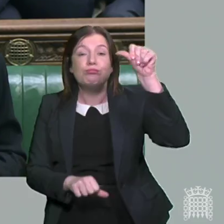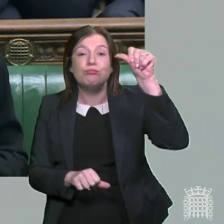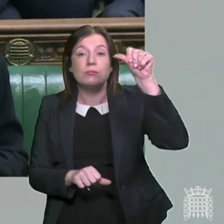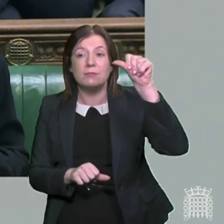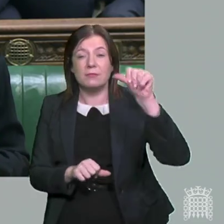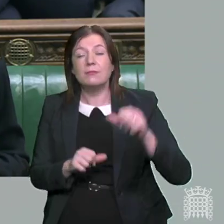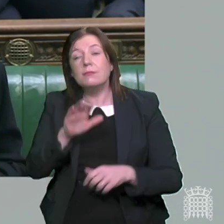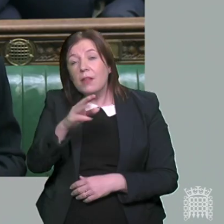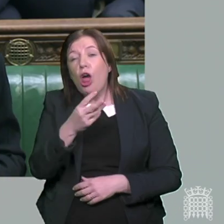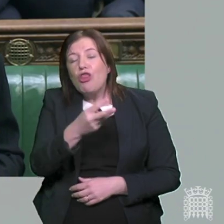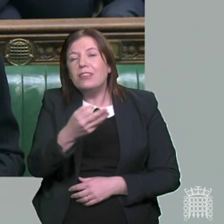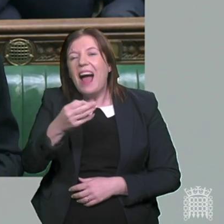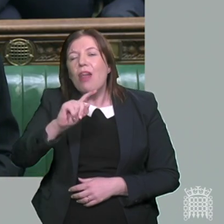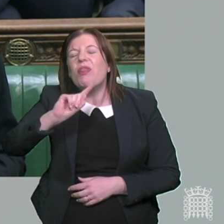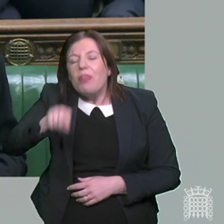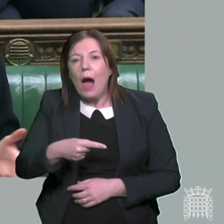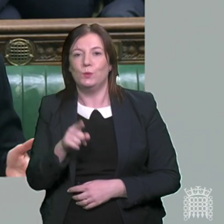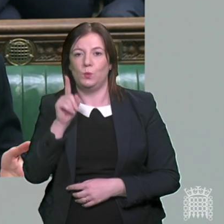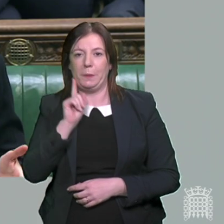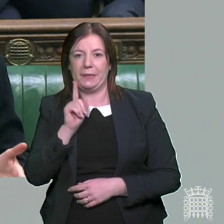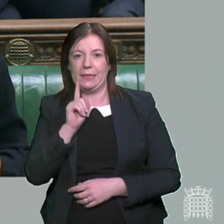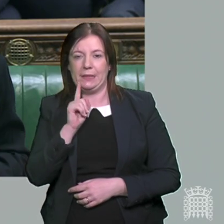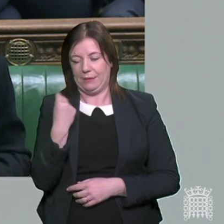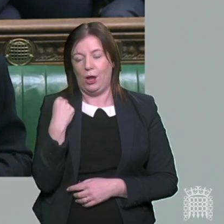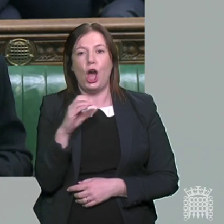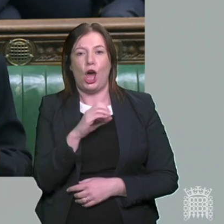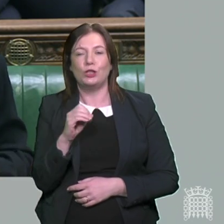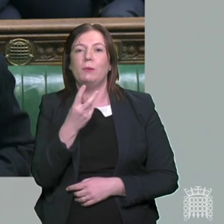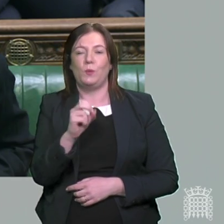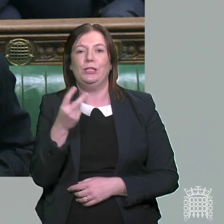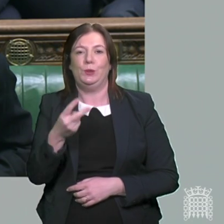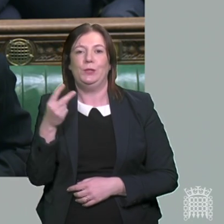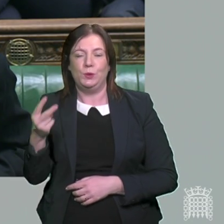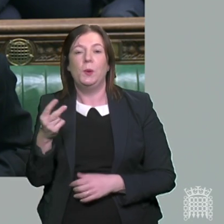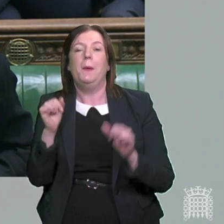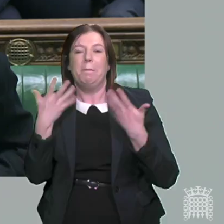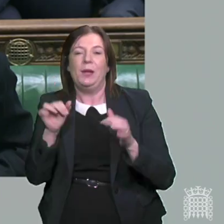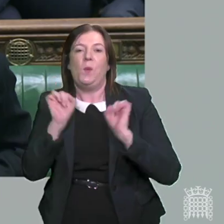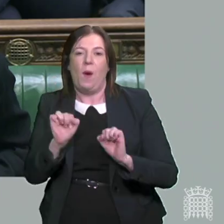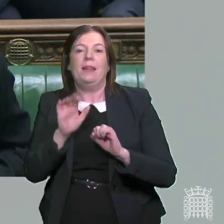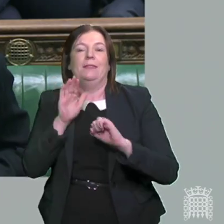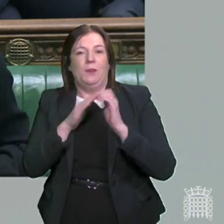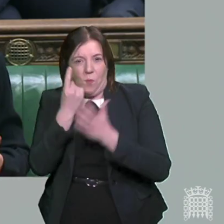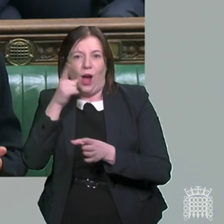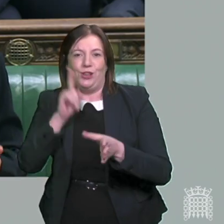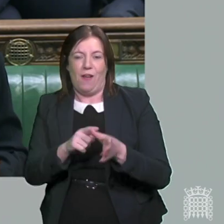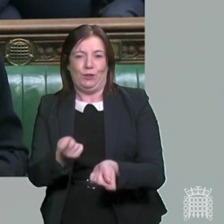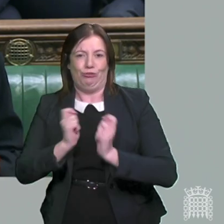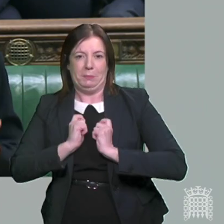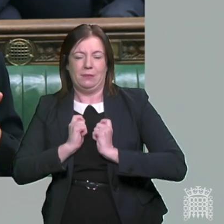As of October last year, 38,000 women had been waiting over a year for treatment.